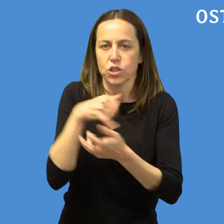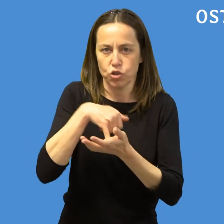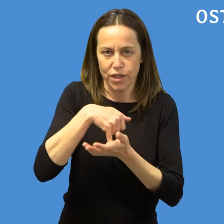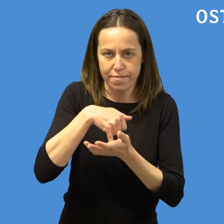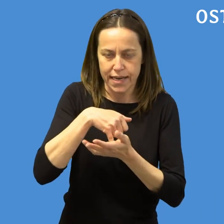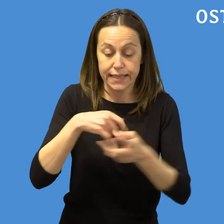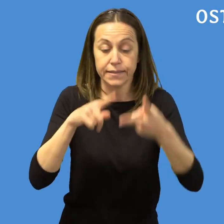debil